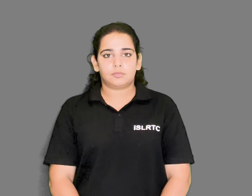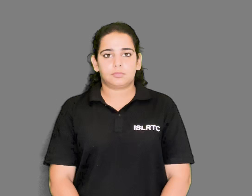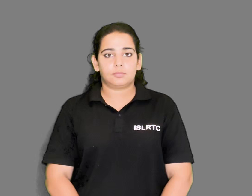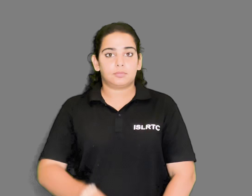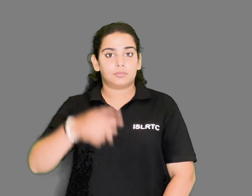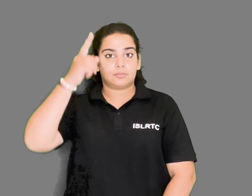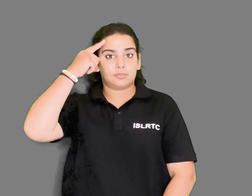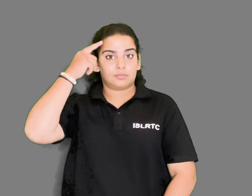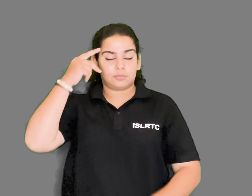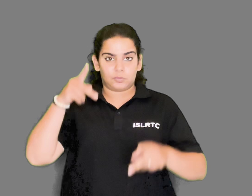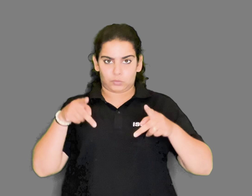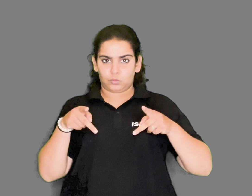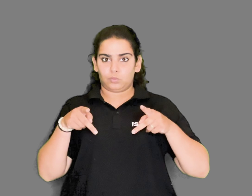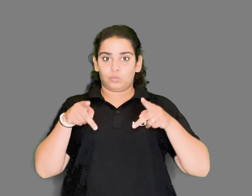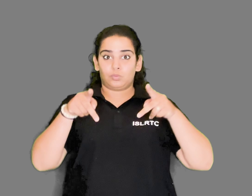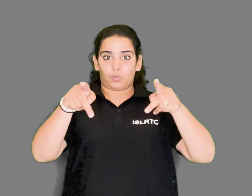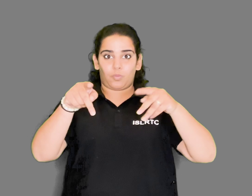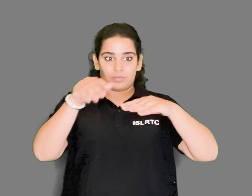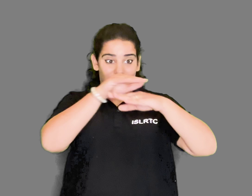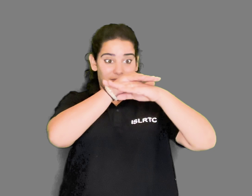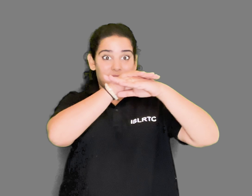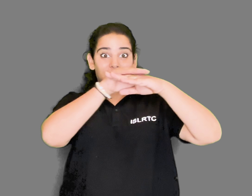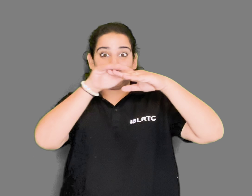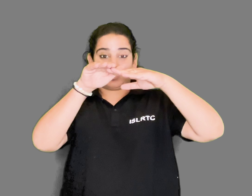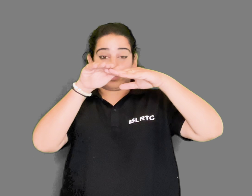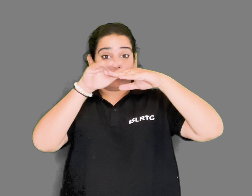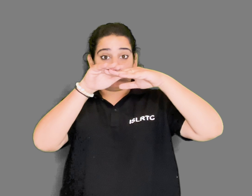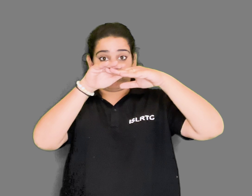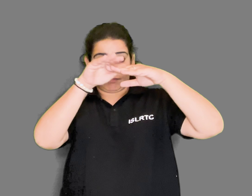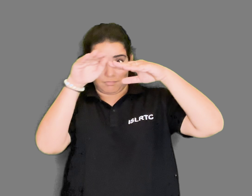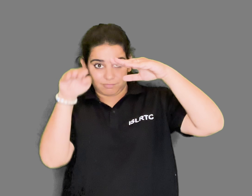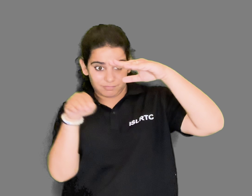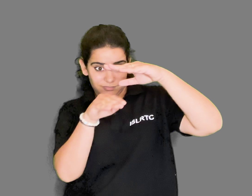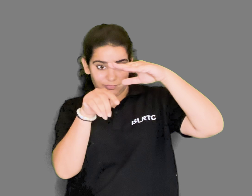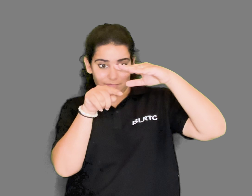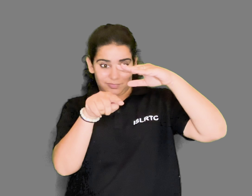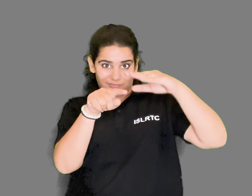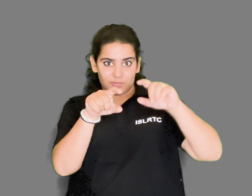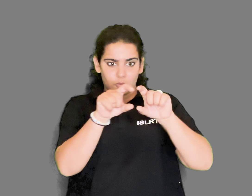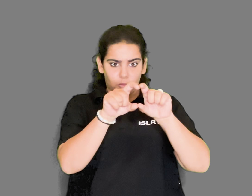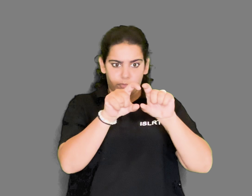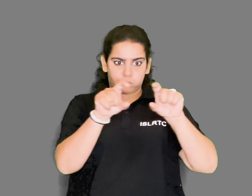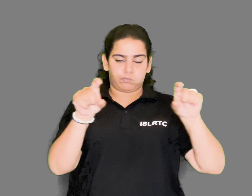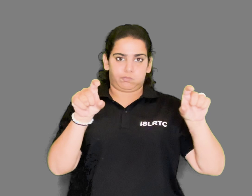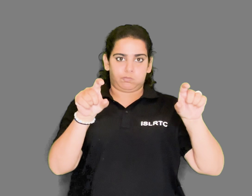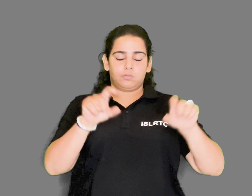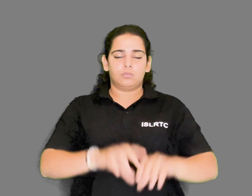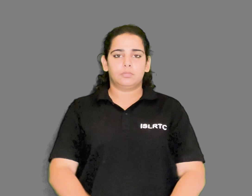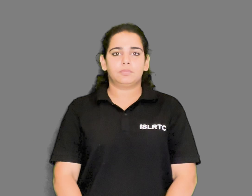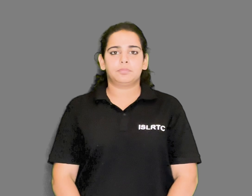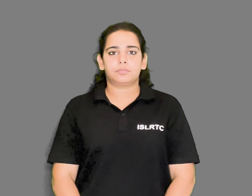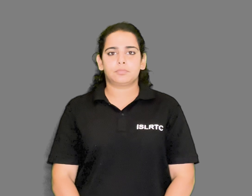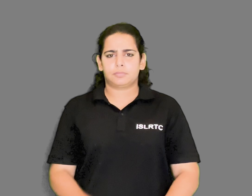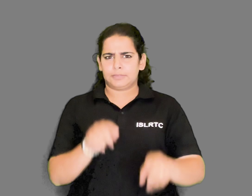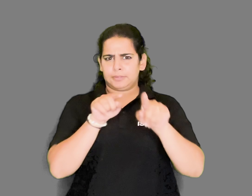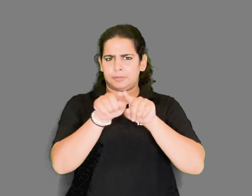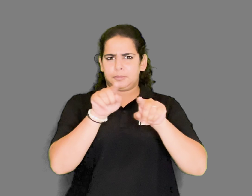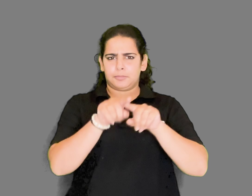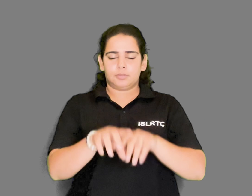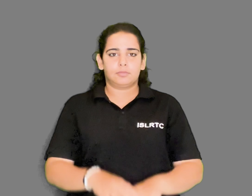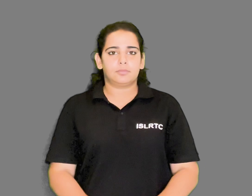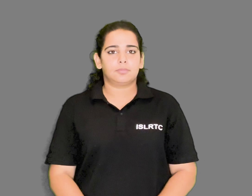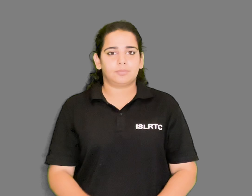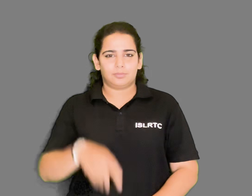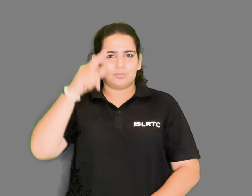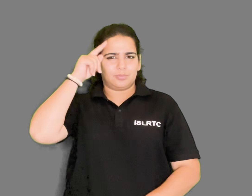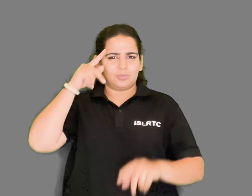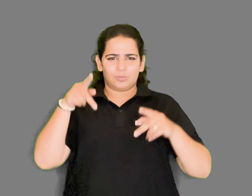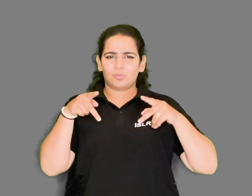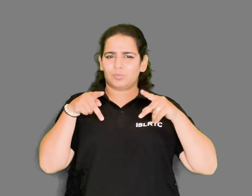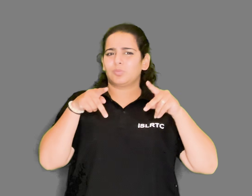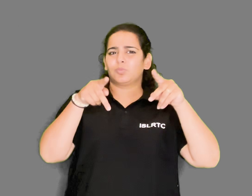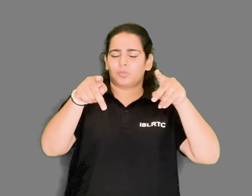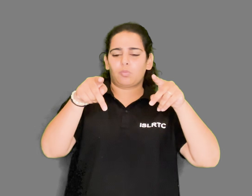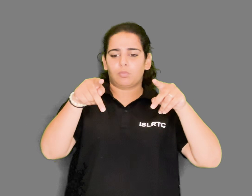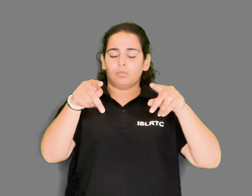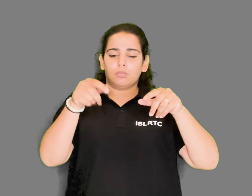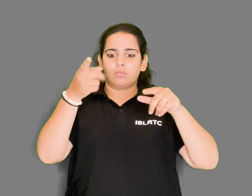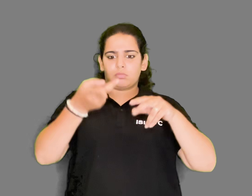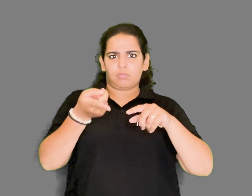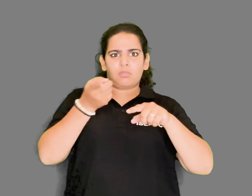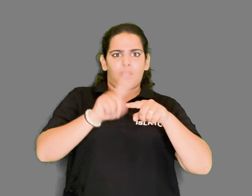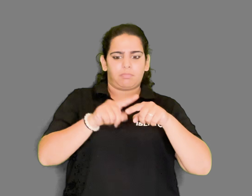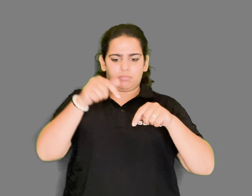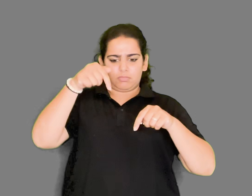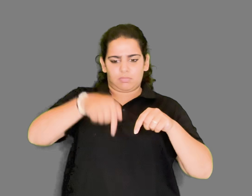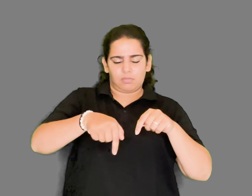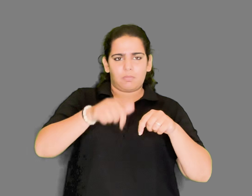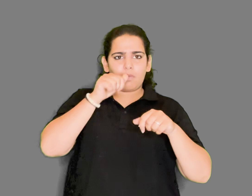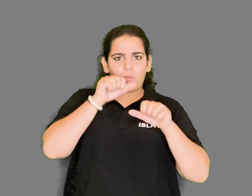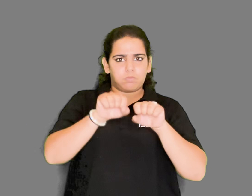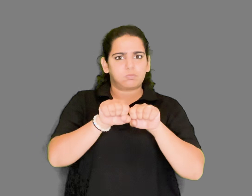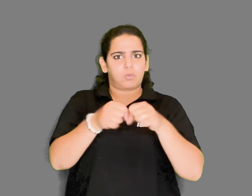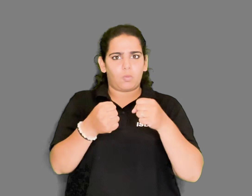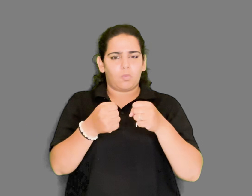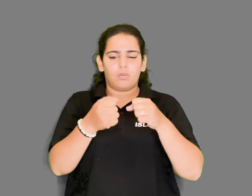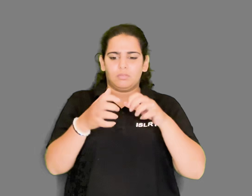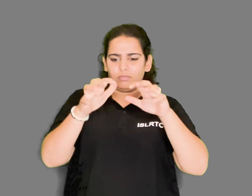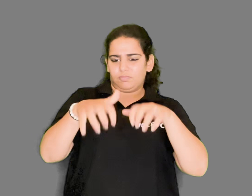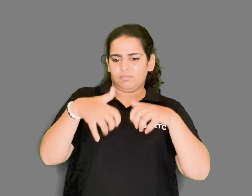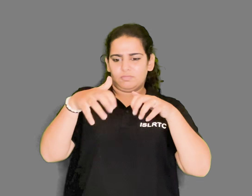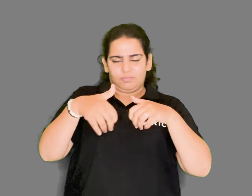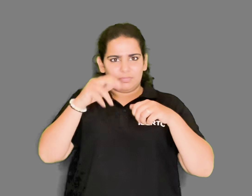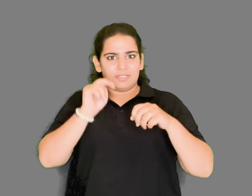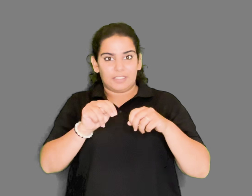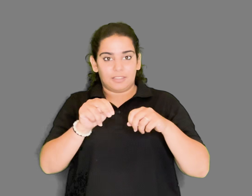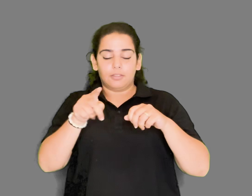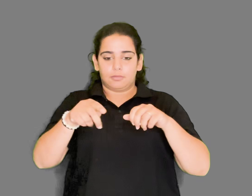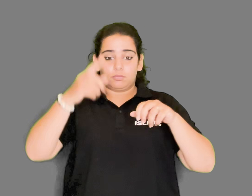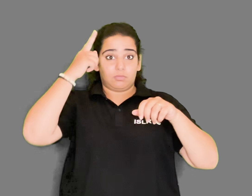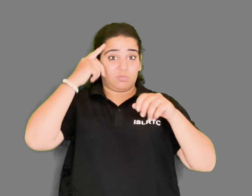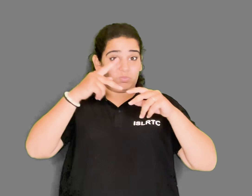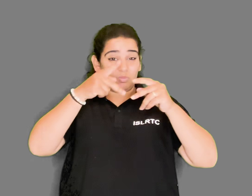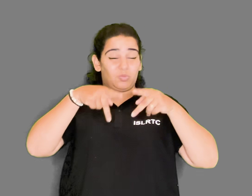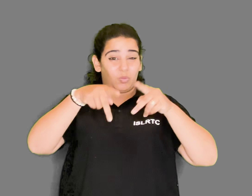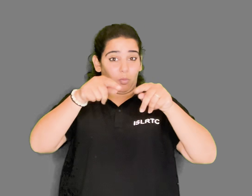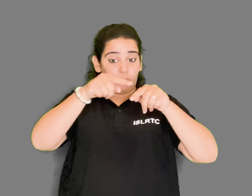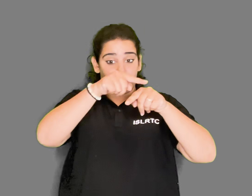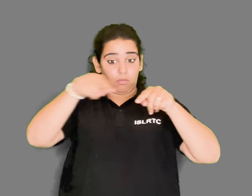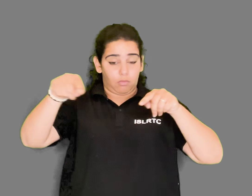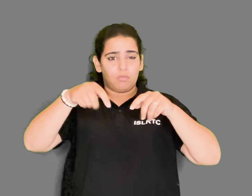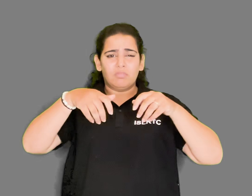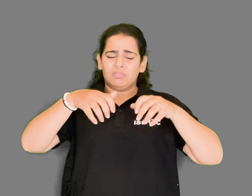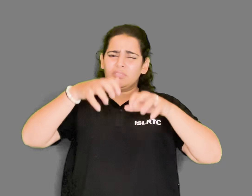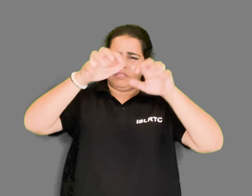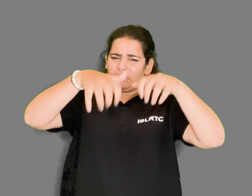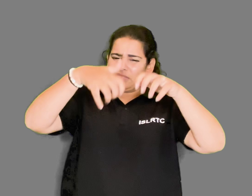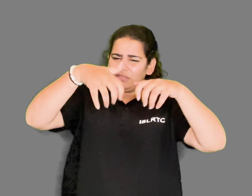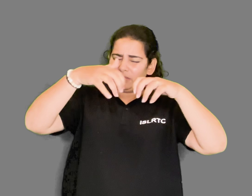Underground Utility Essential services like electricity, water, and sewage systems that are installed below ground to reduce visual impact and protect them from damage